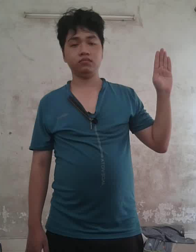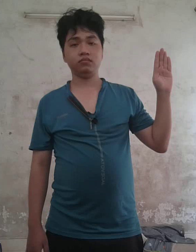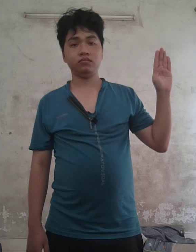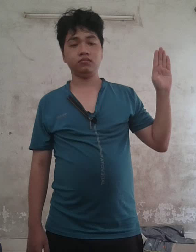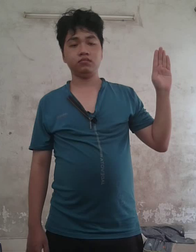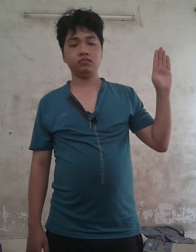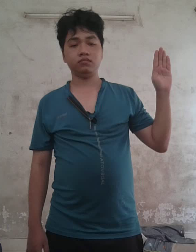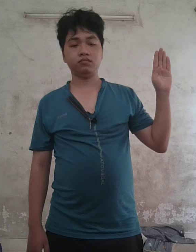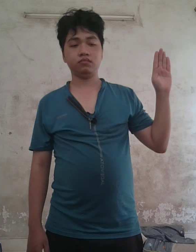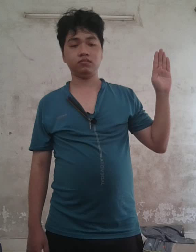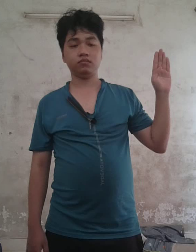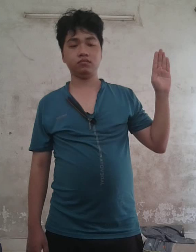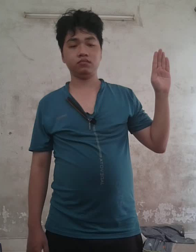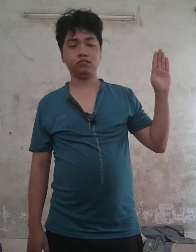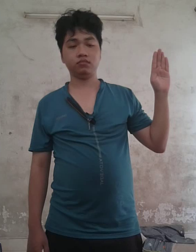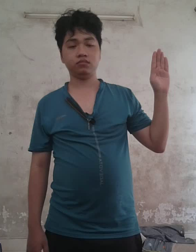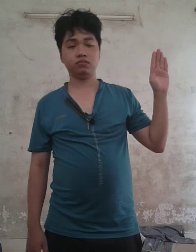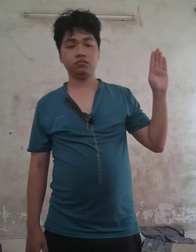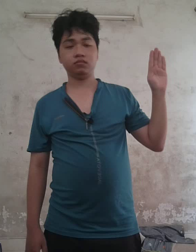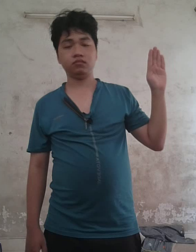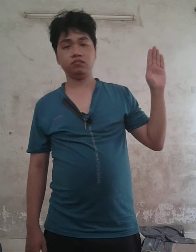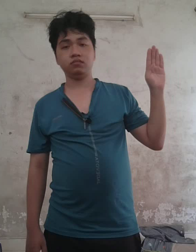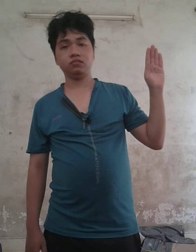b